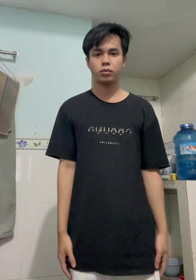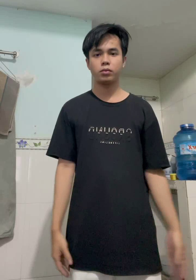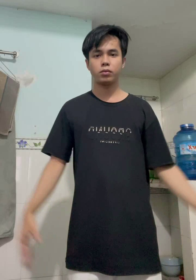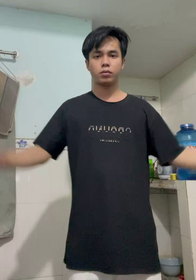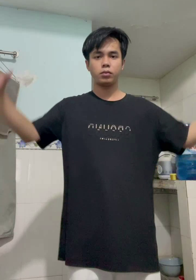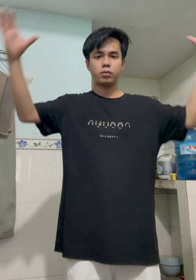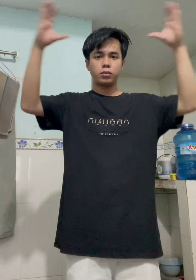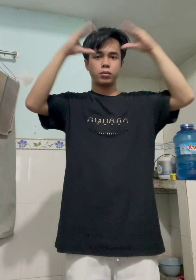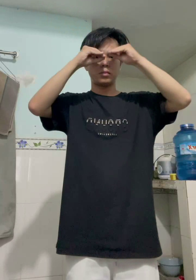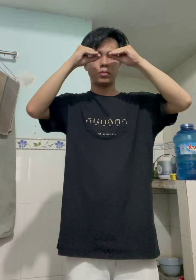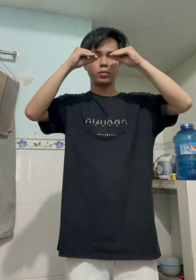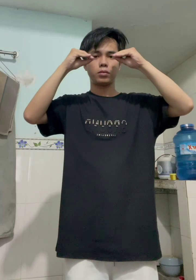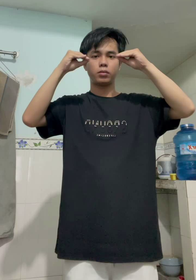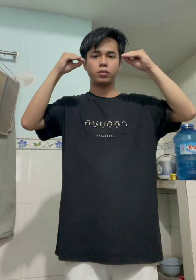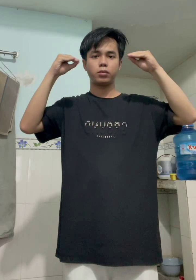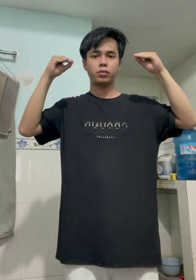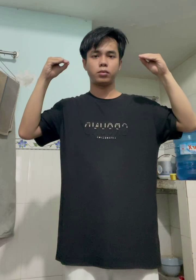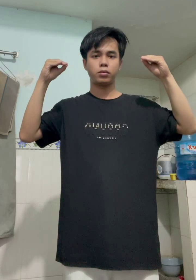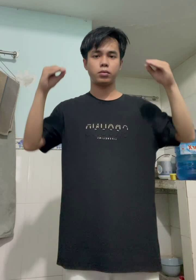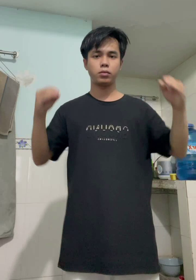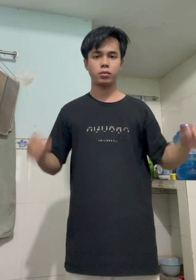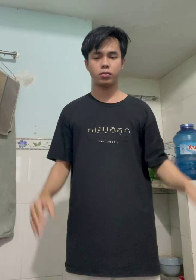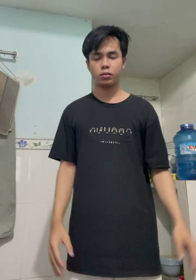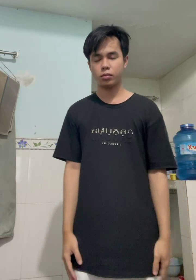buoi toi